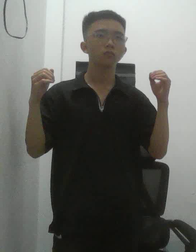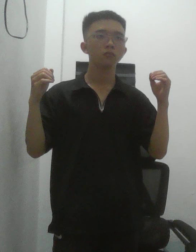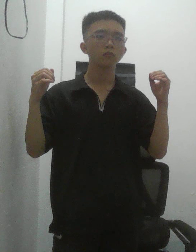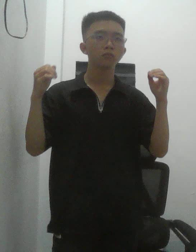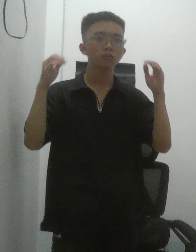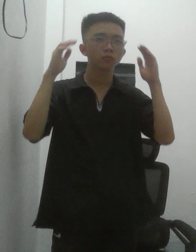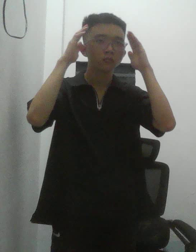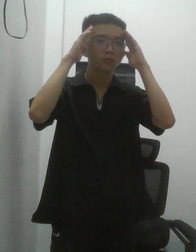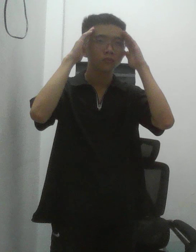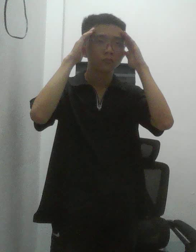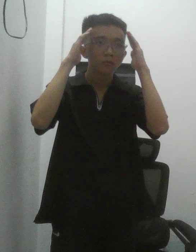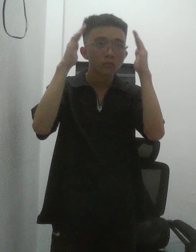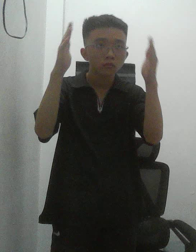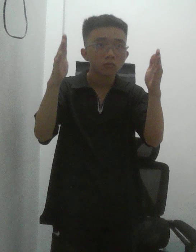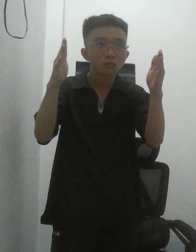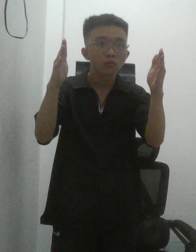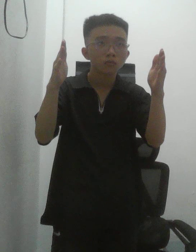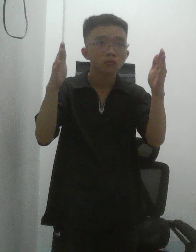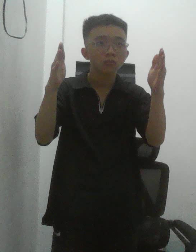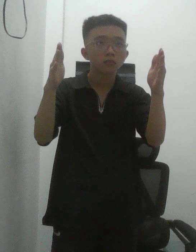quan tam